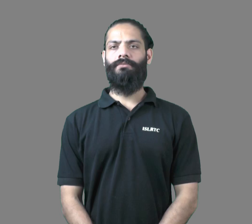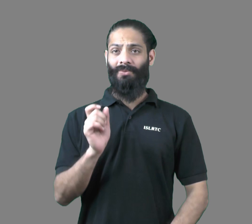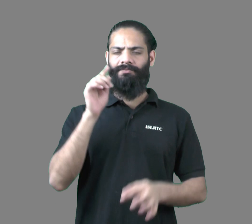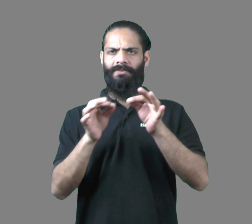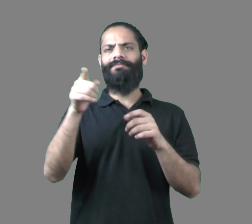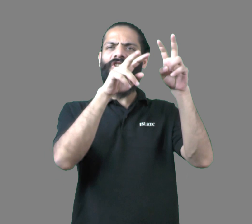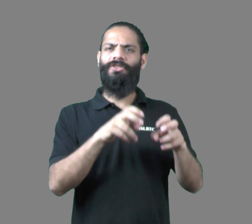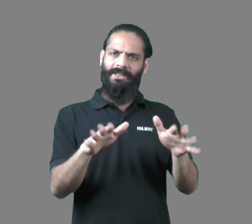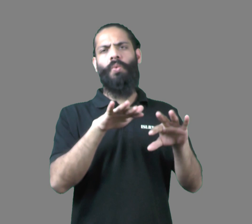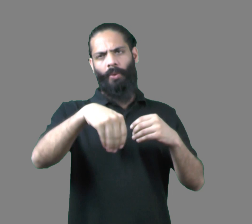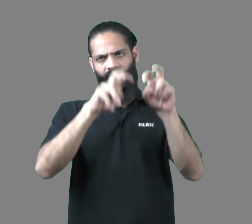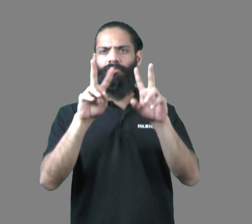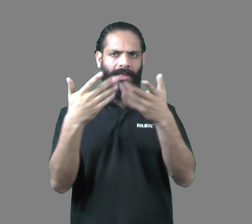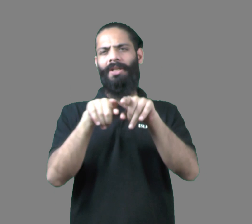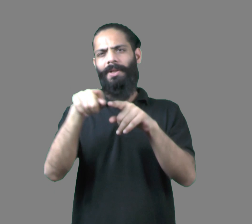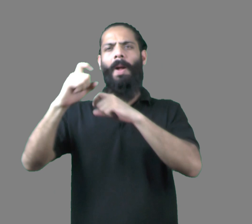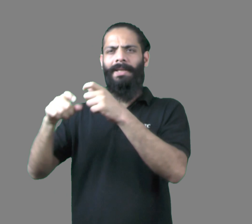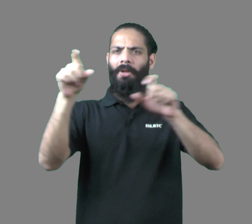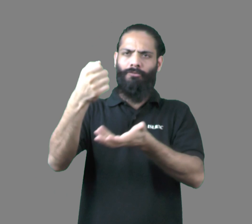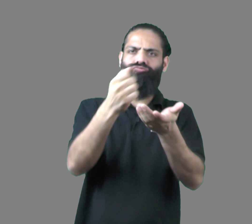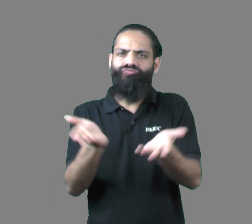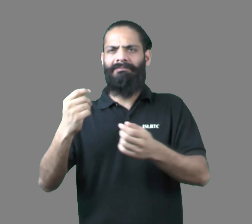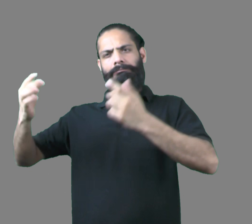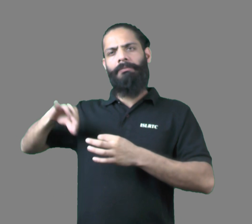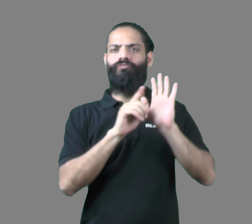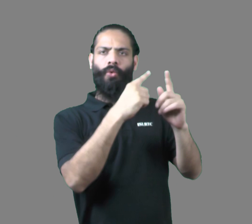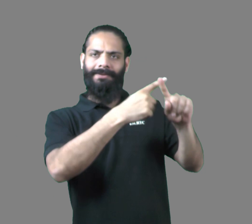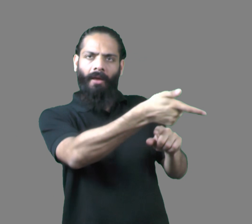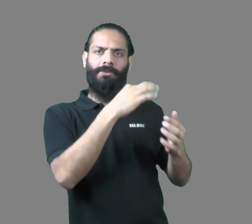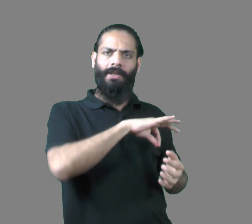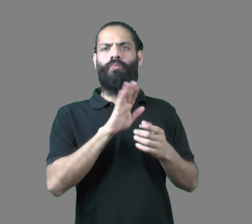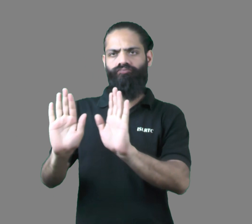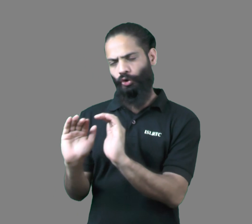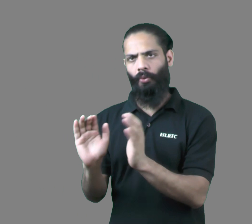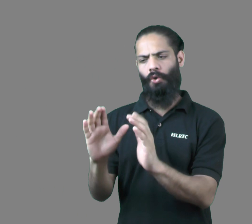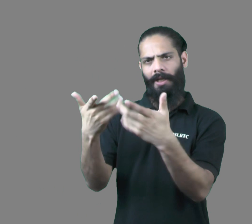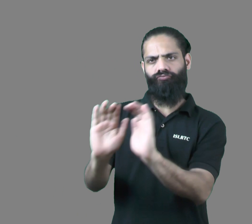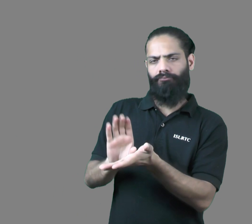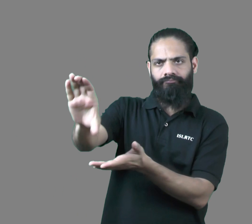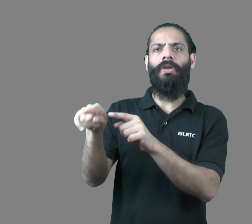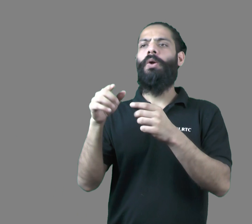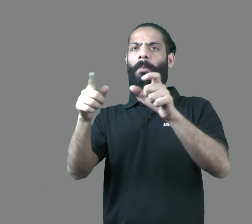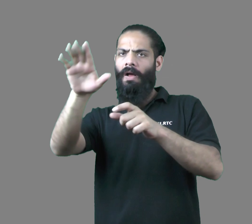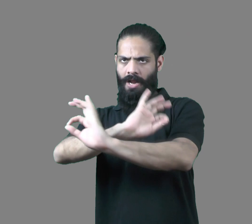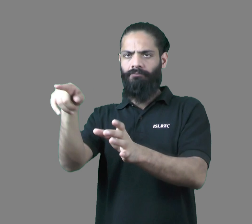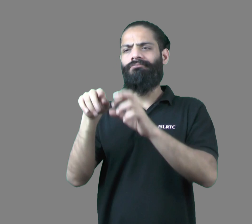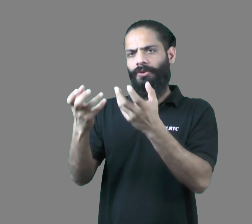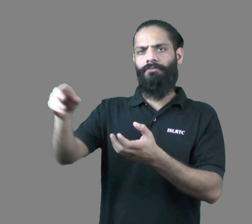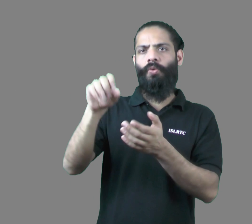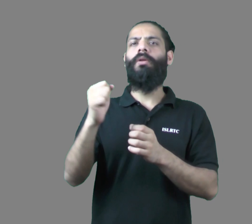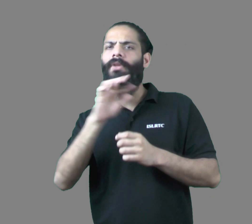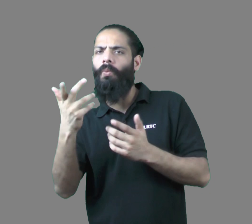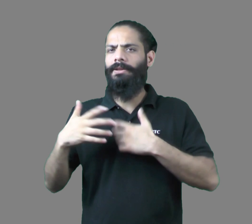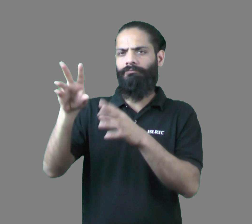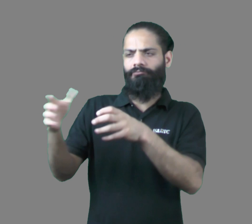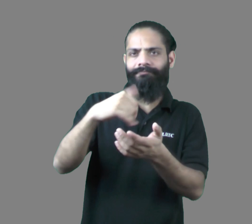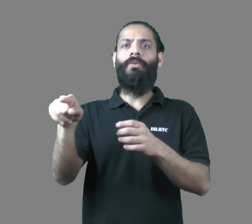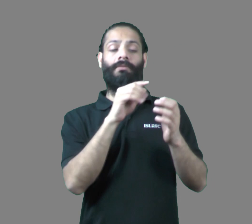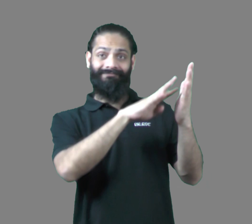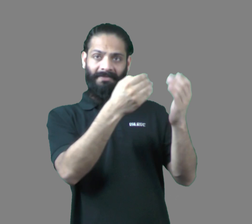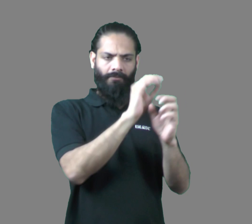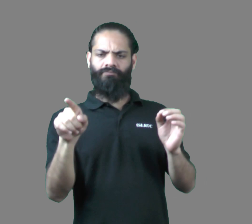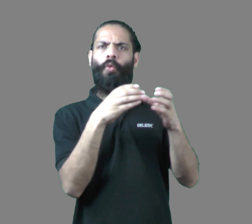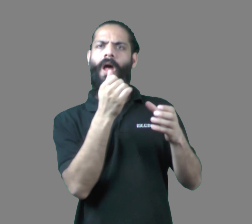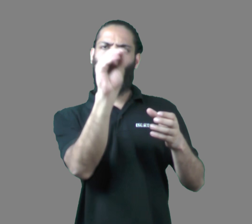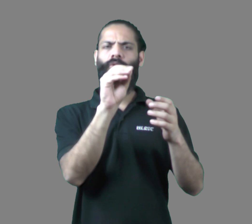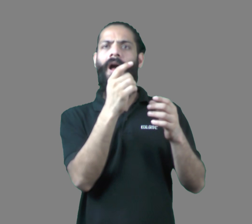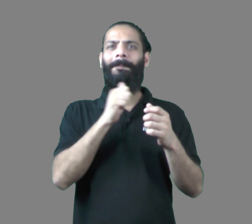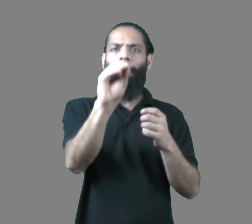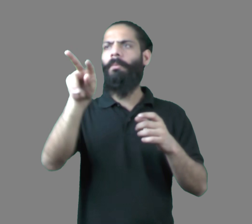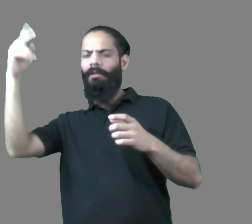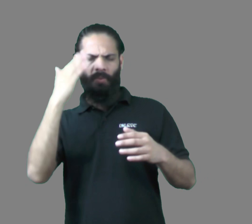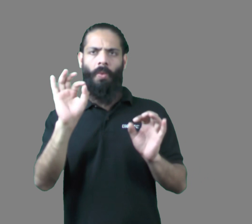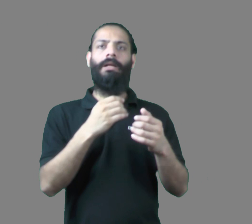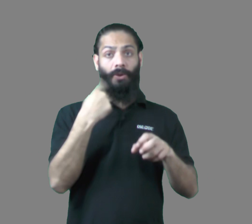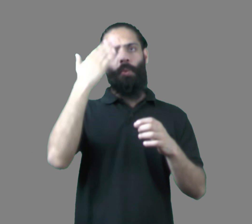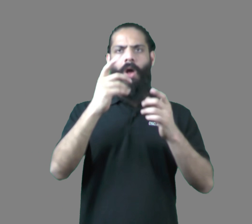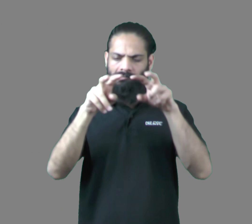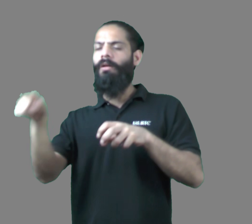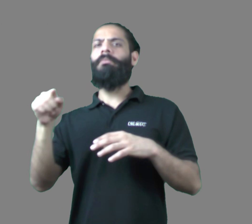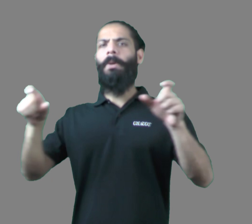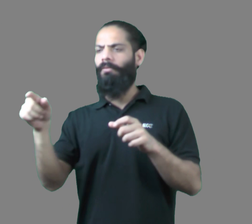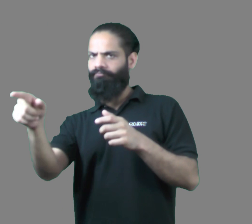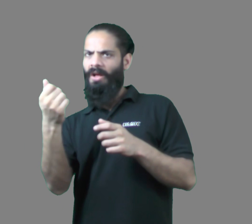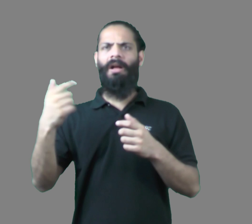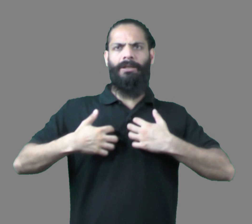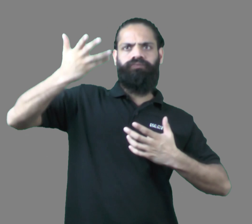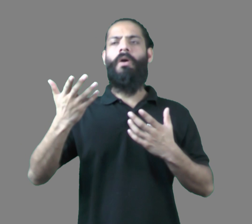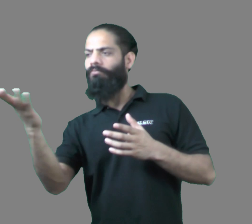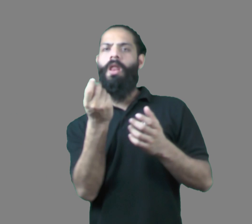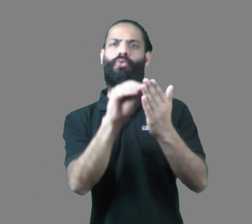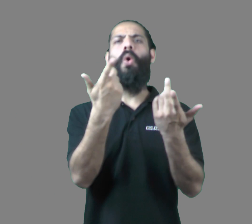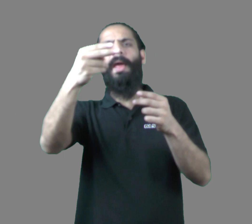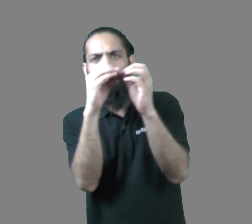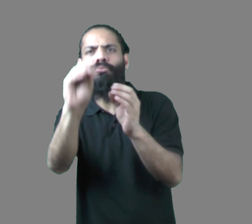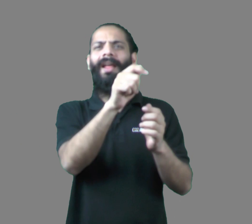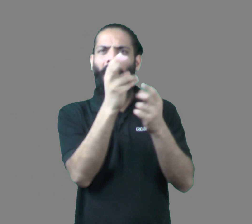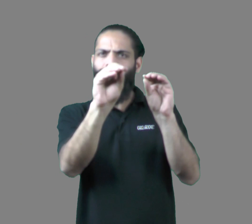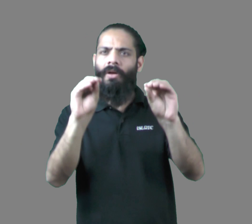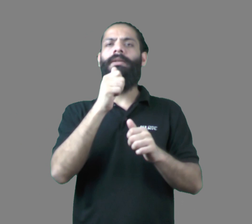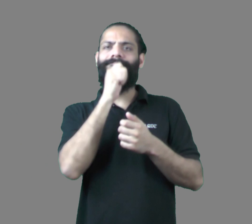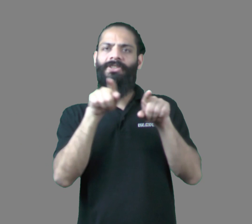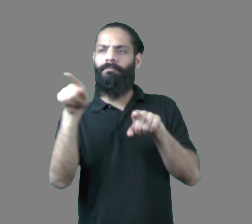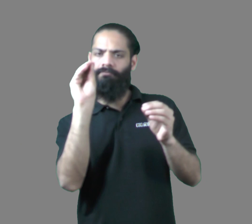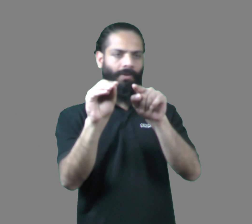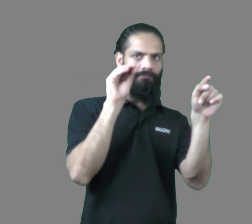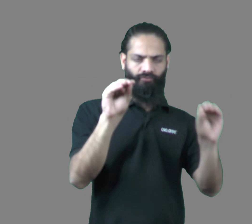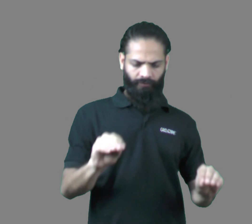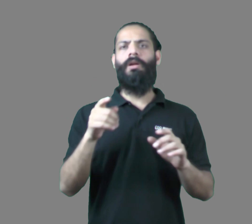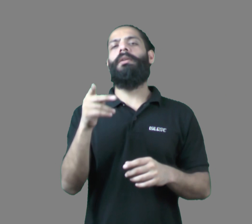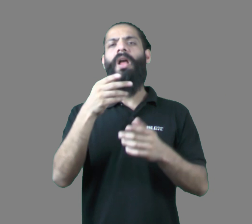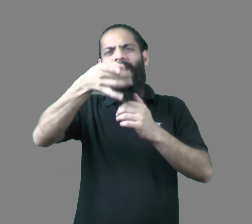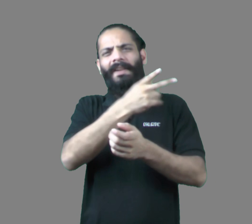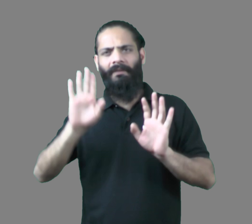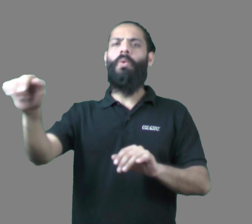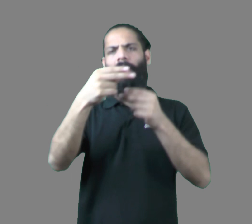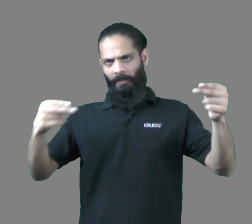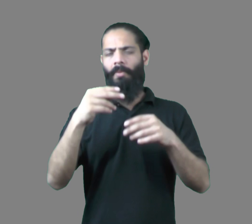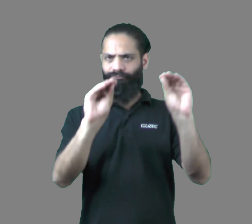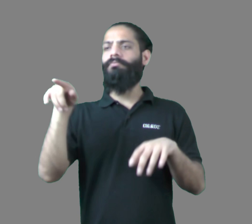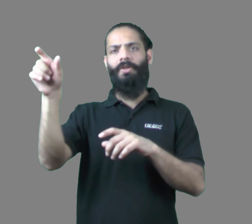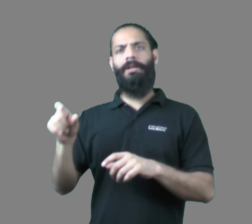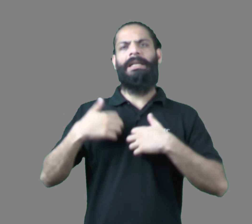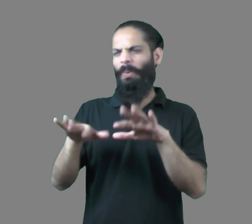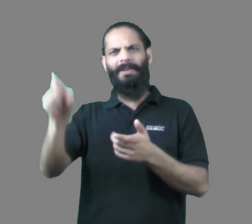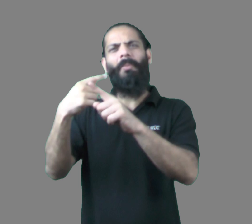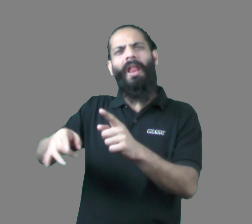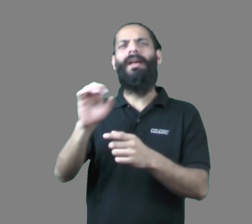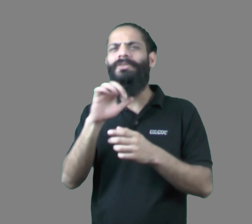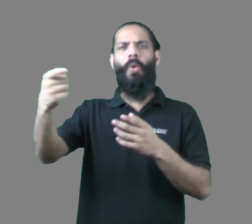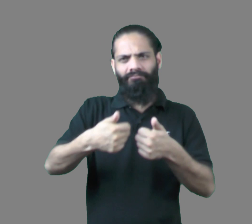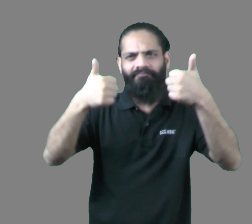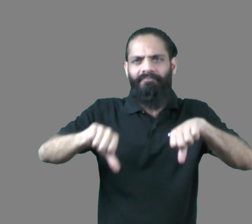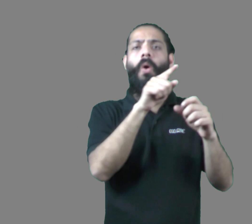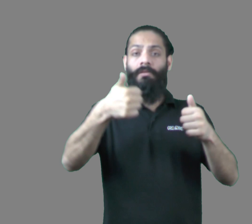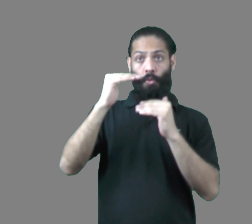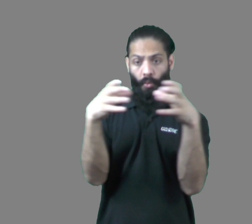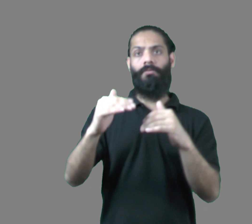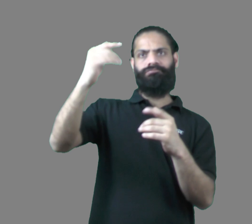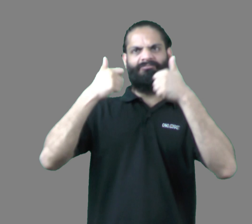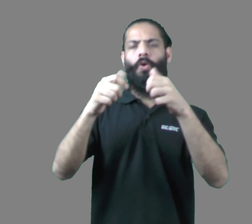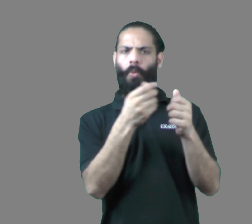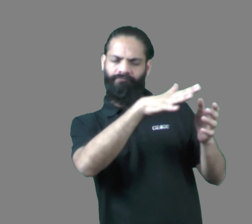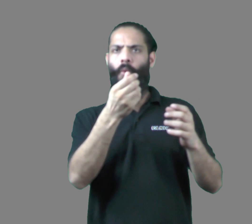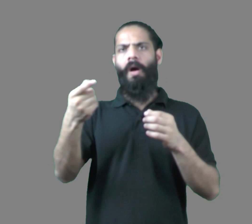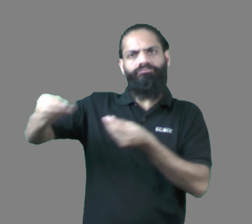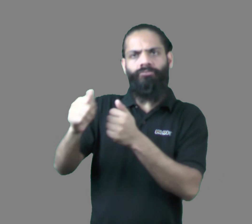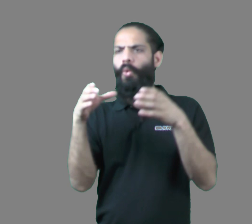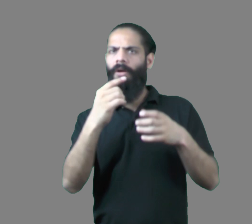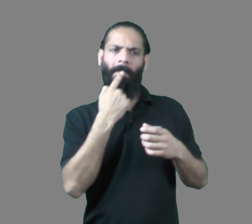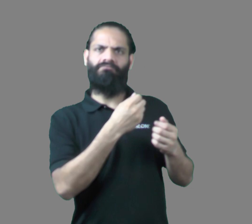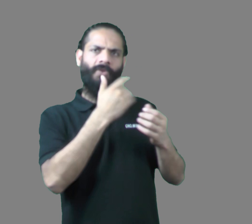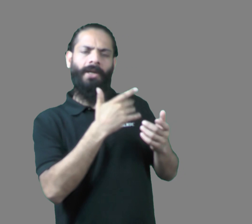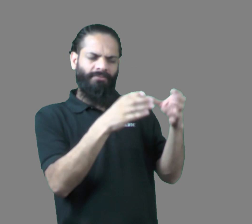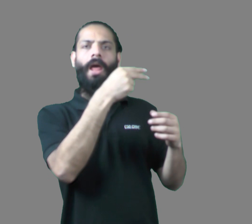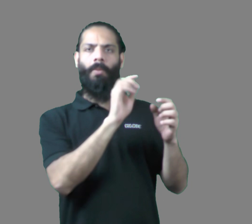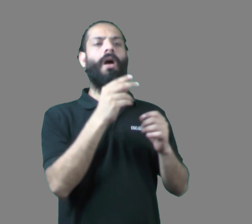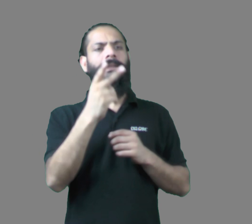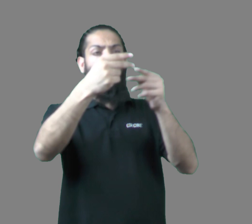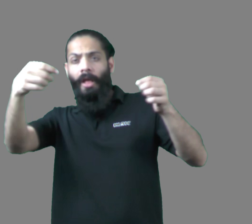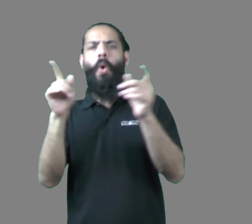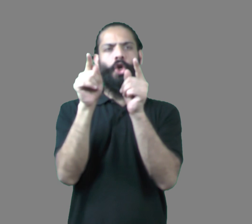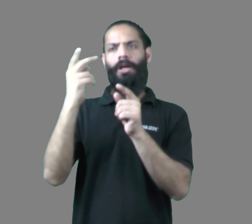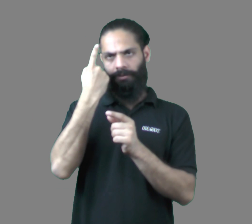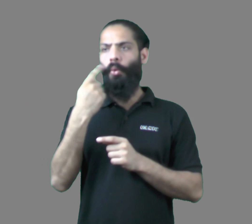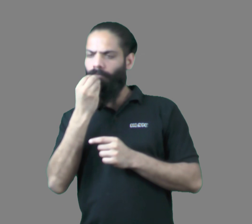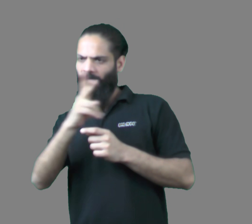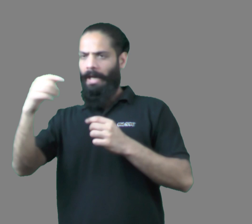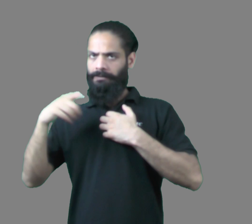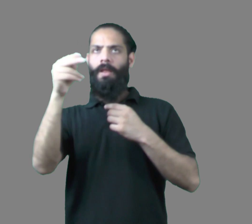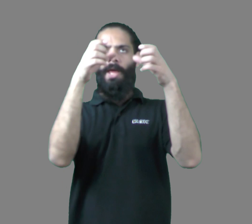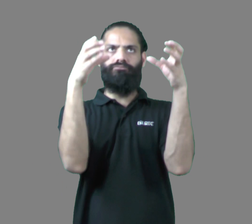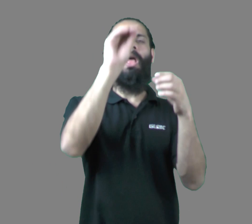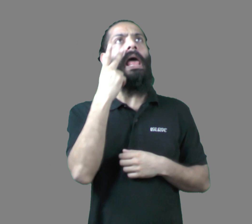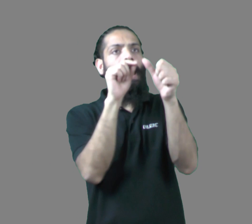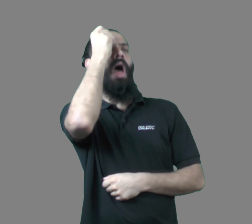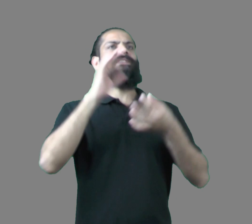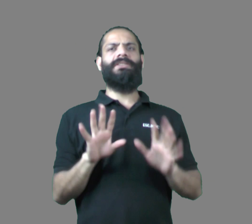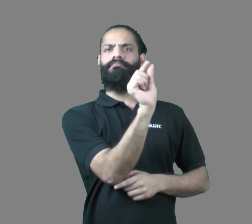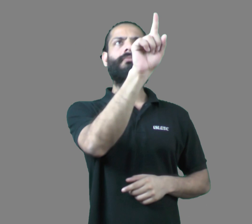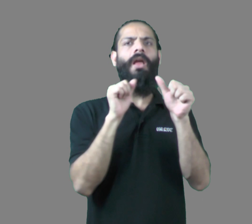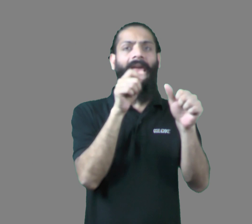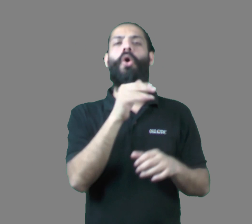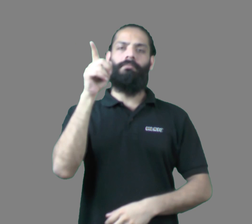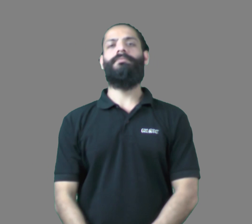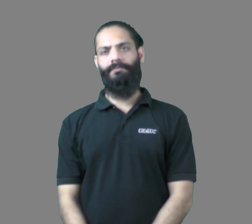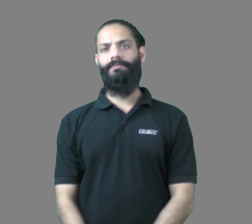Codebook